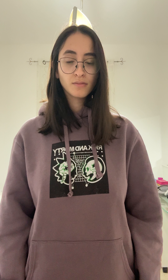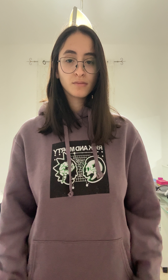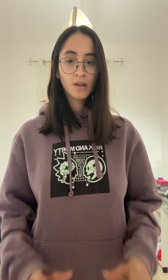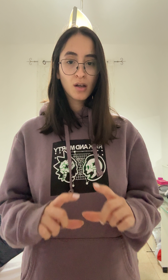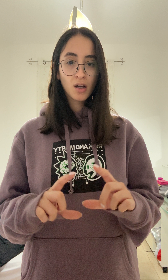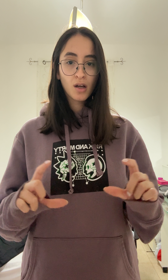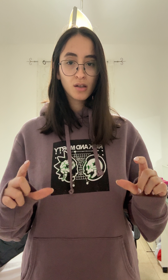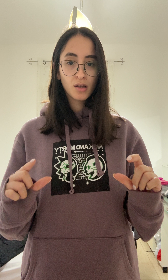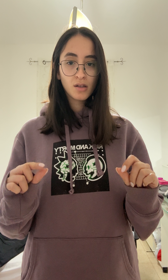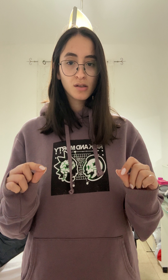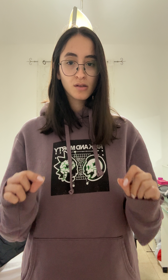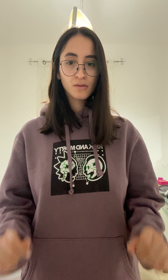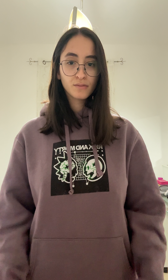כרטיס